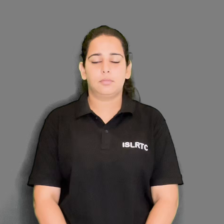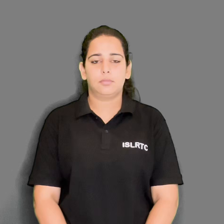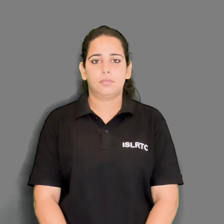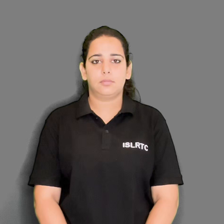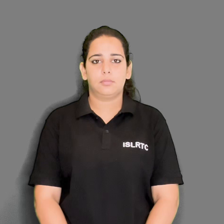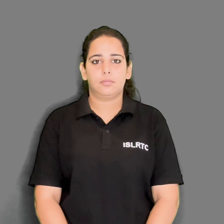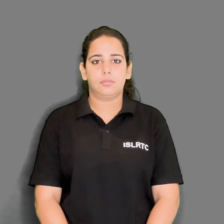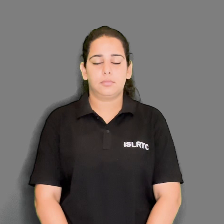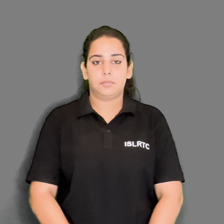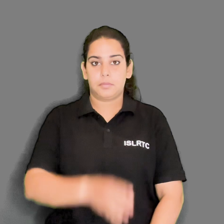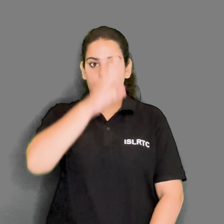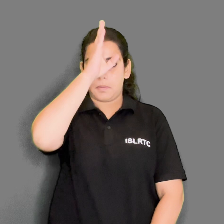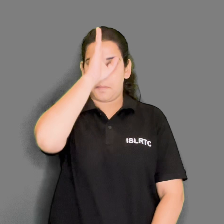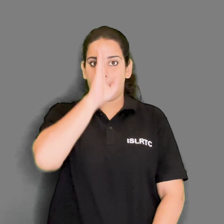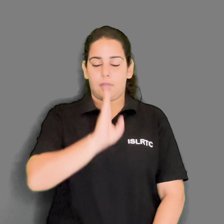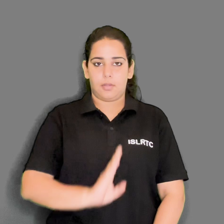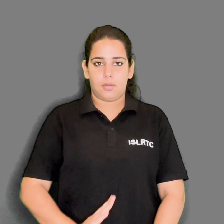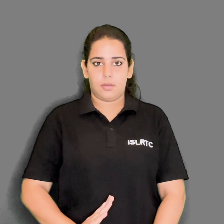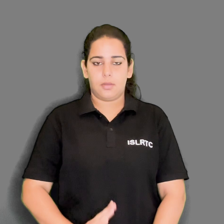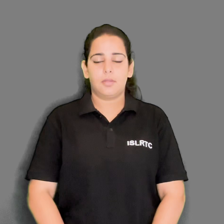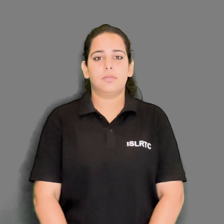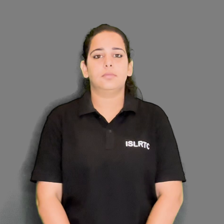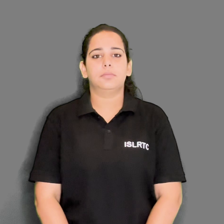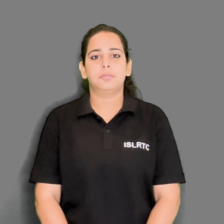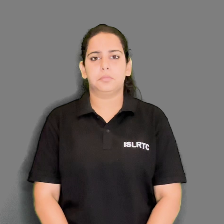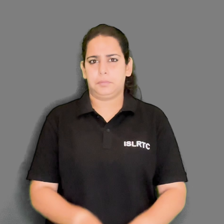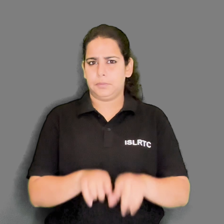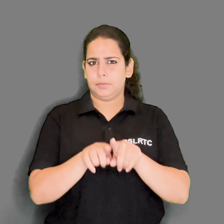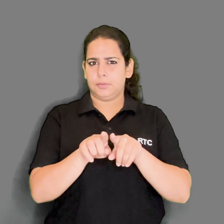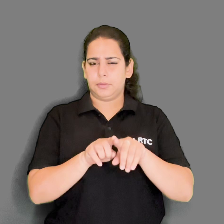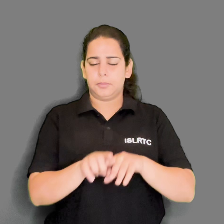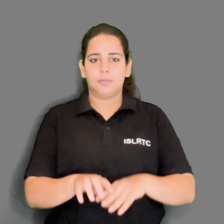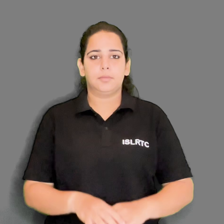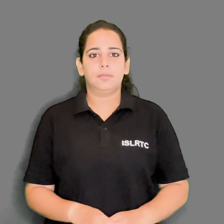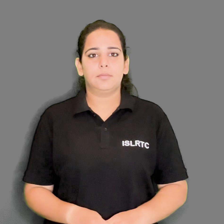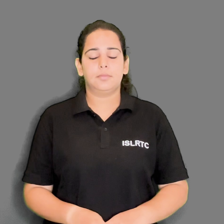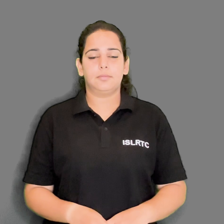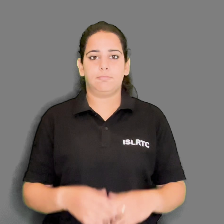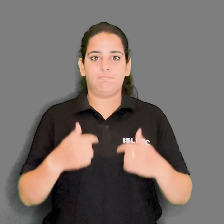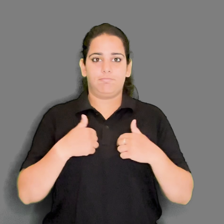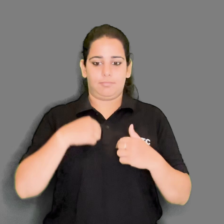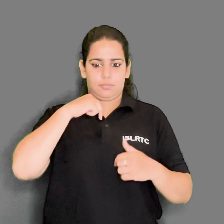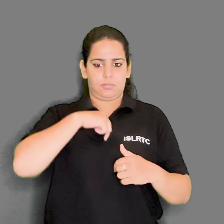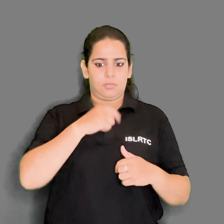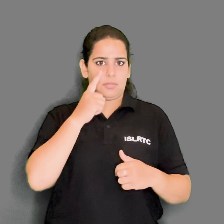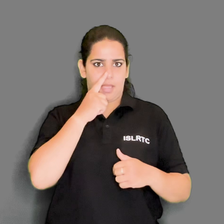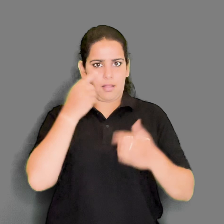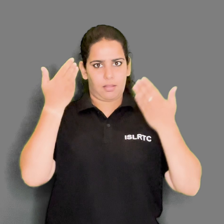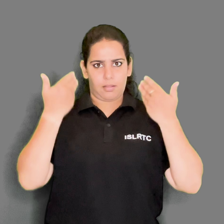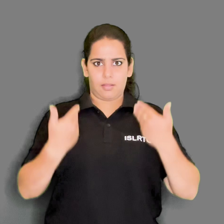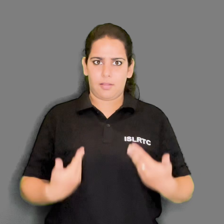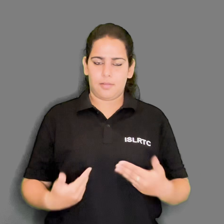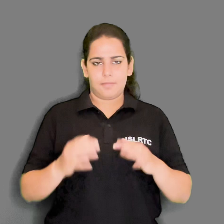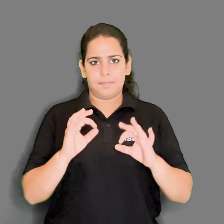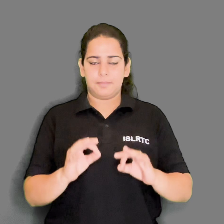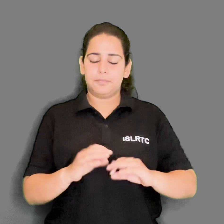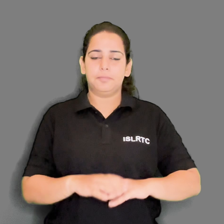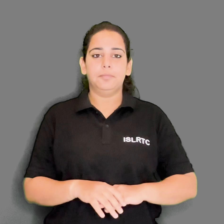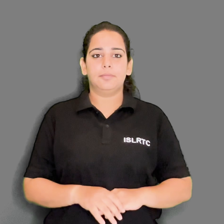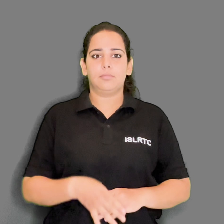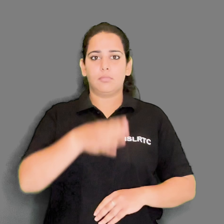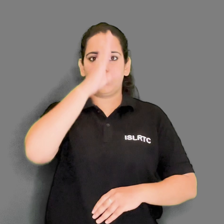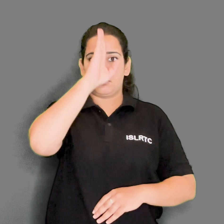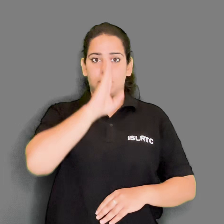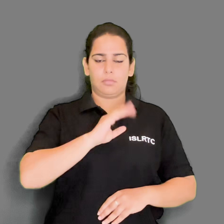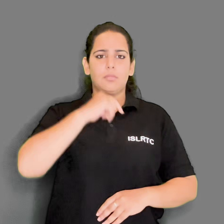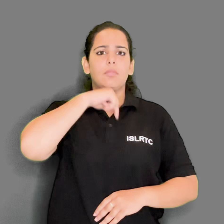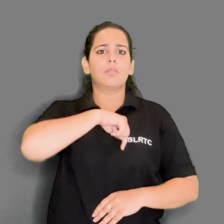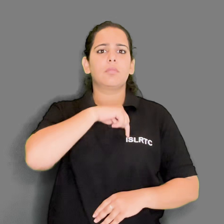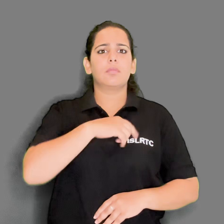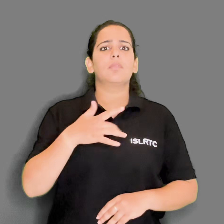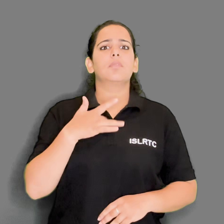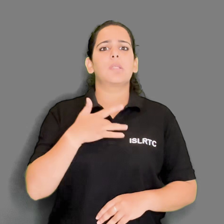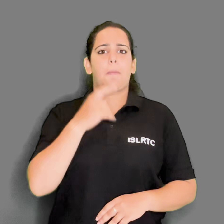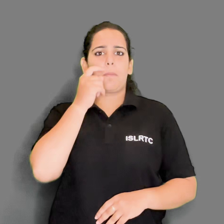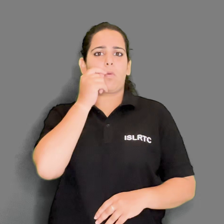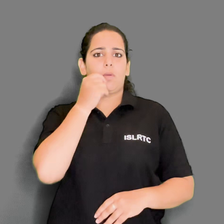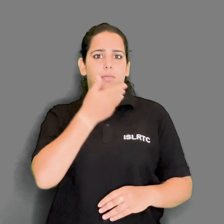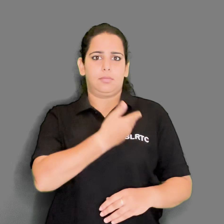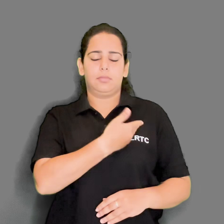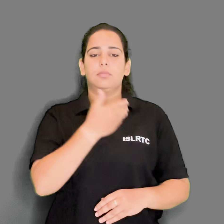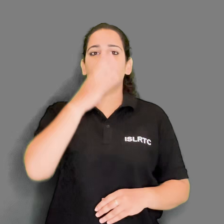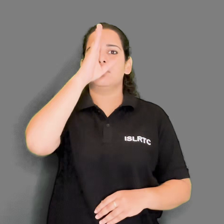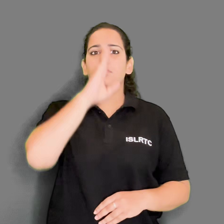Bilateral Pertaining to or affecting two or both sides parties